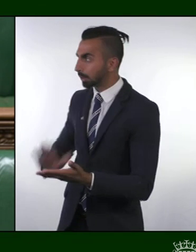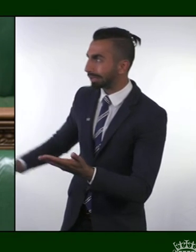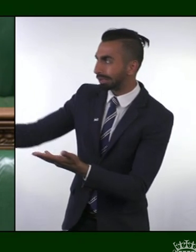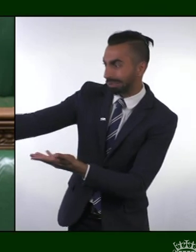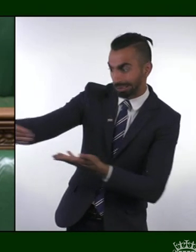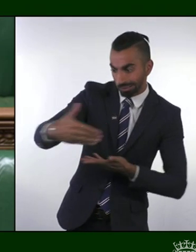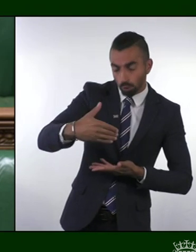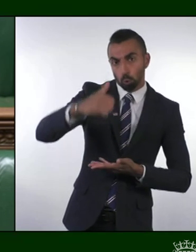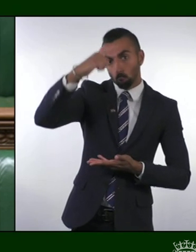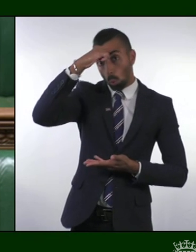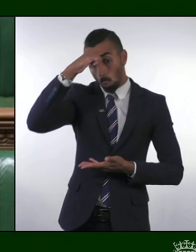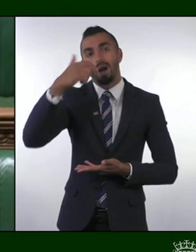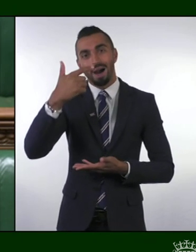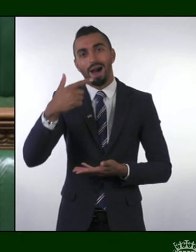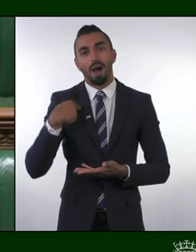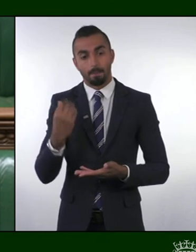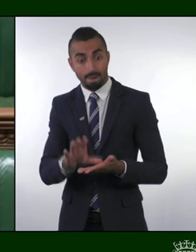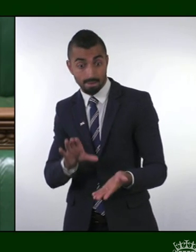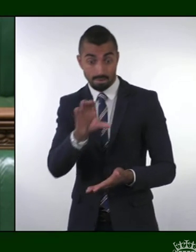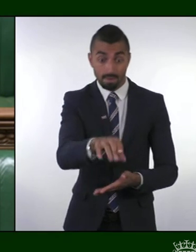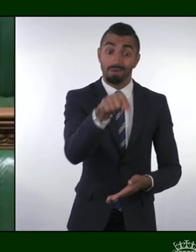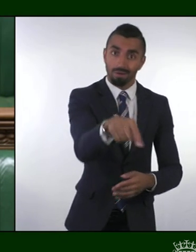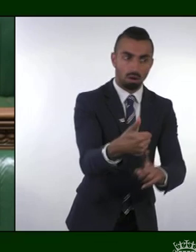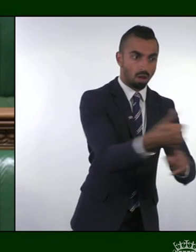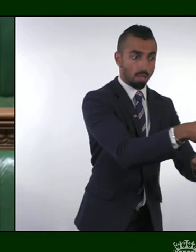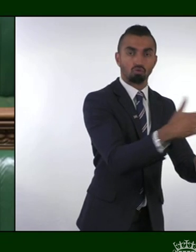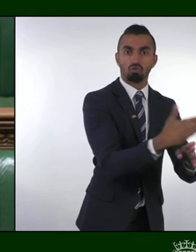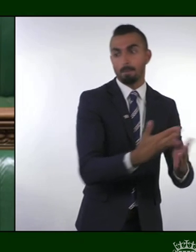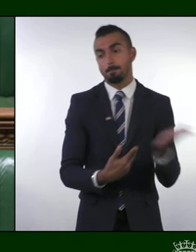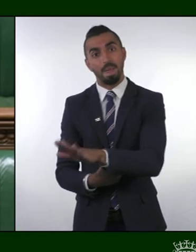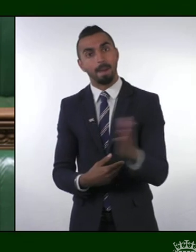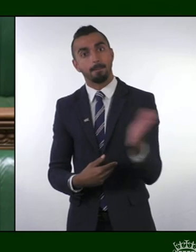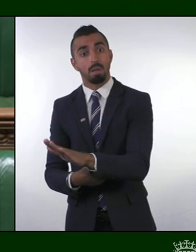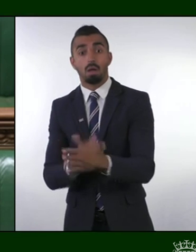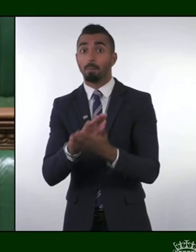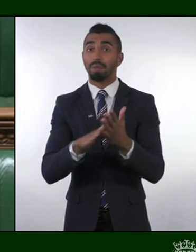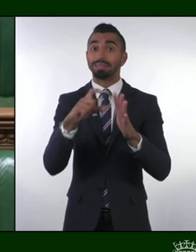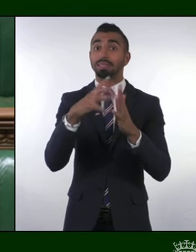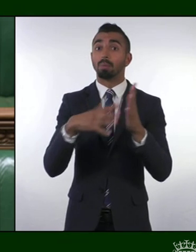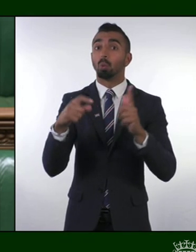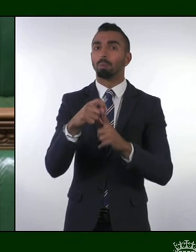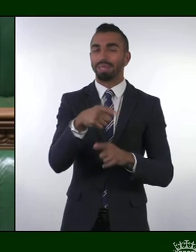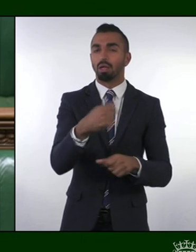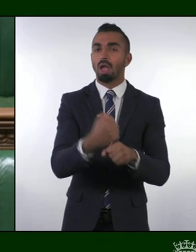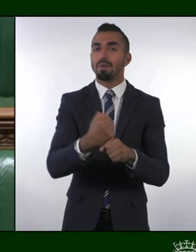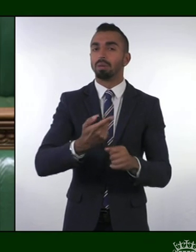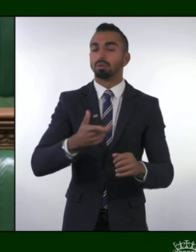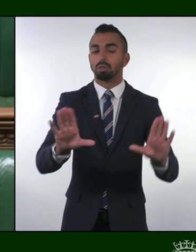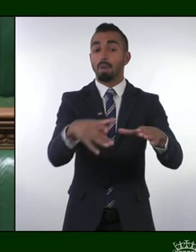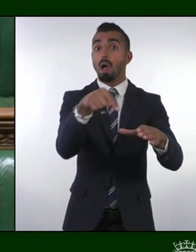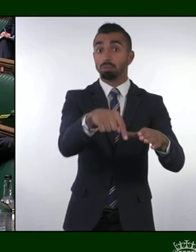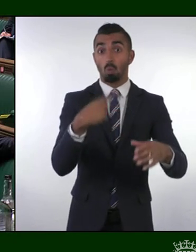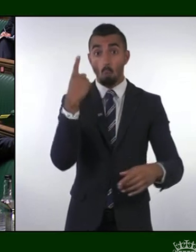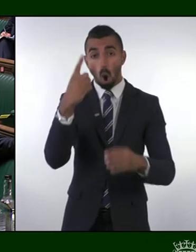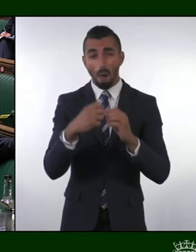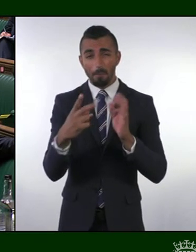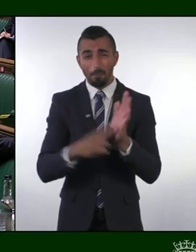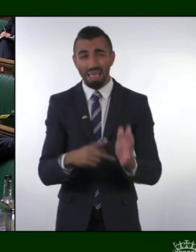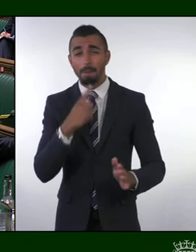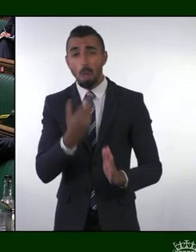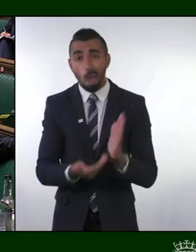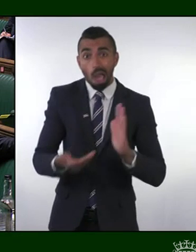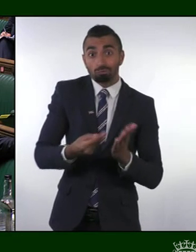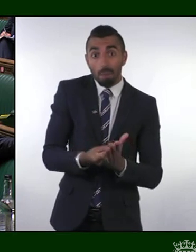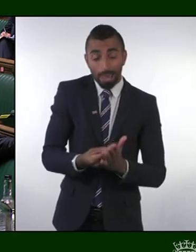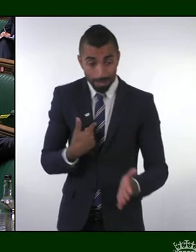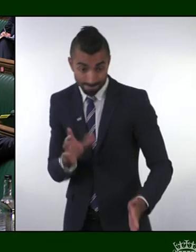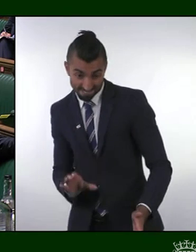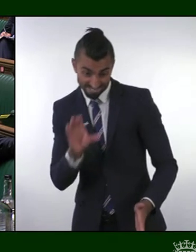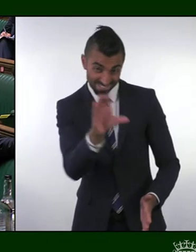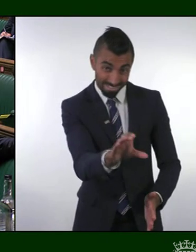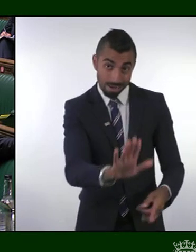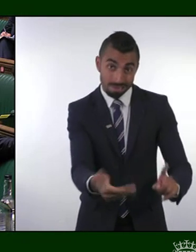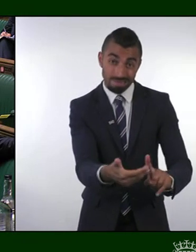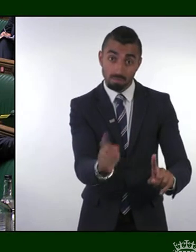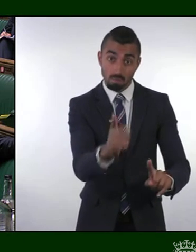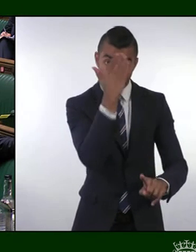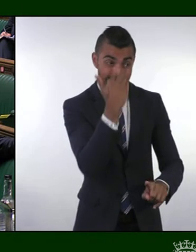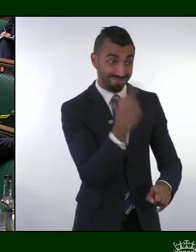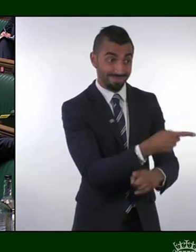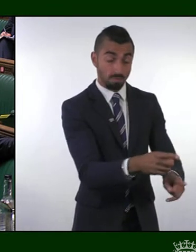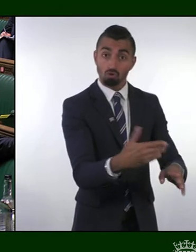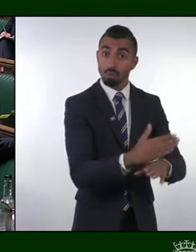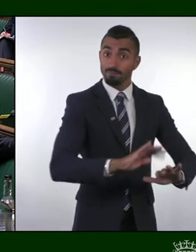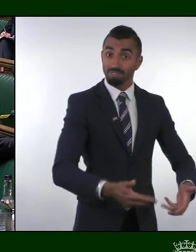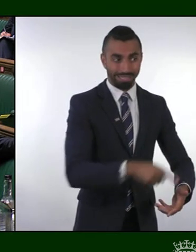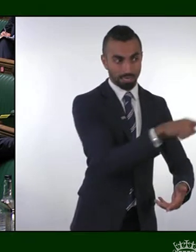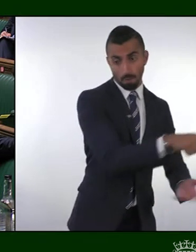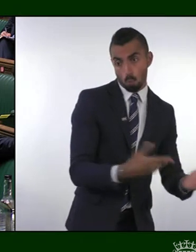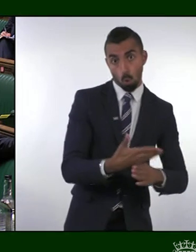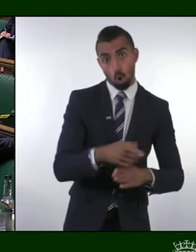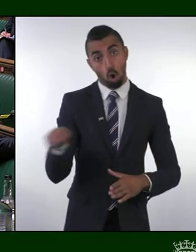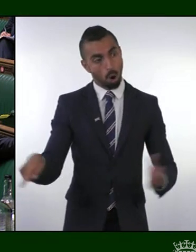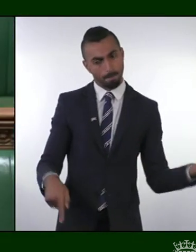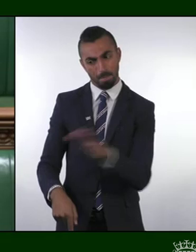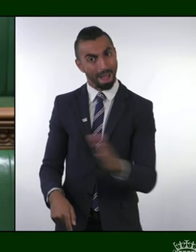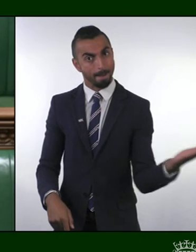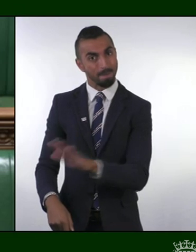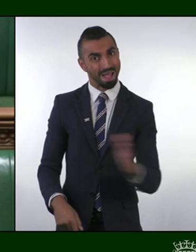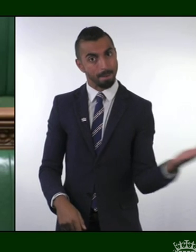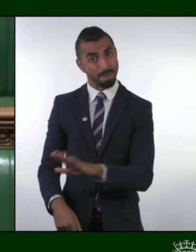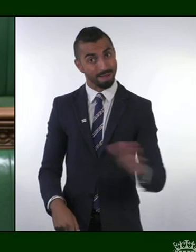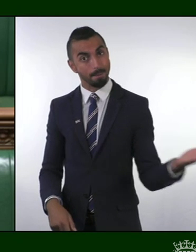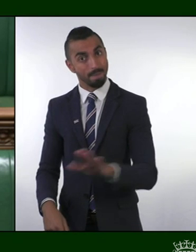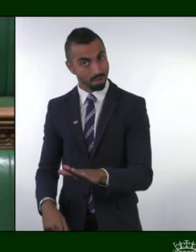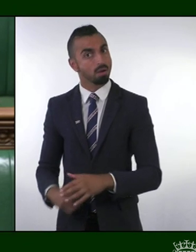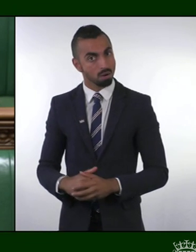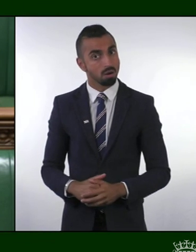For that reason, I am investing an extra £1.2 billion in the Department for Work and Pensions to support millions of people back to work, and I am grateful for everything my right honourable Friend the Work and Pensions Secretary and her incredible team have done.